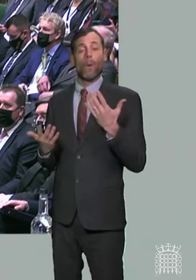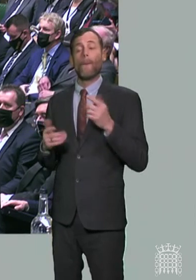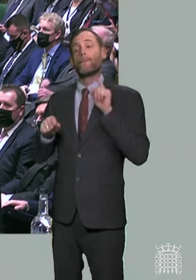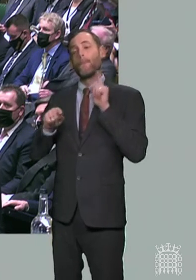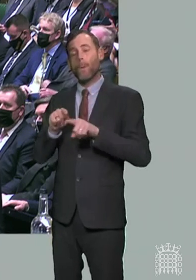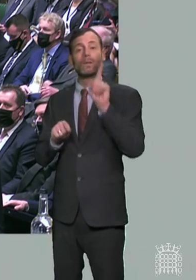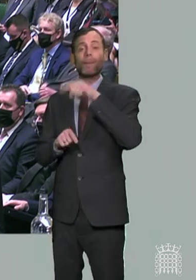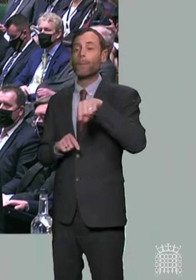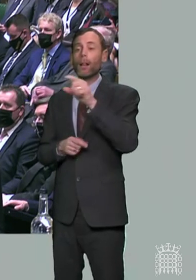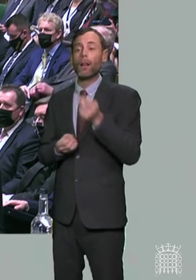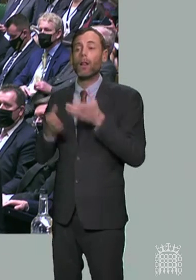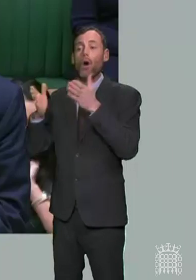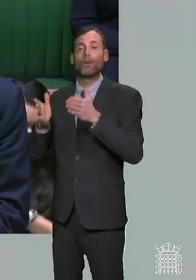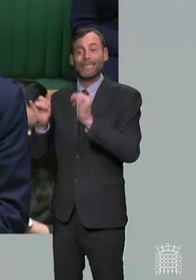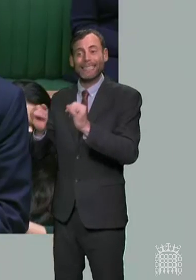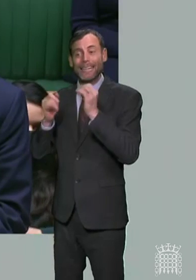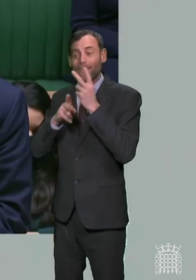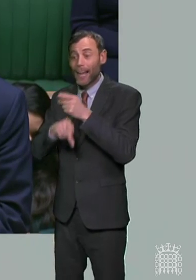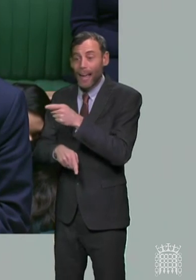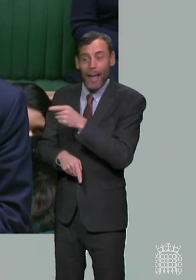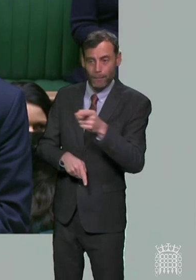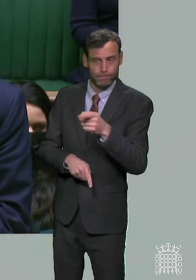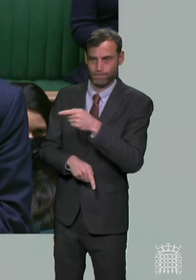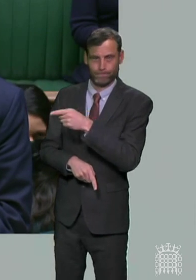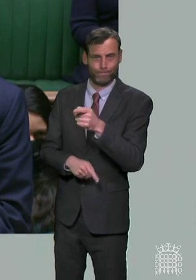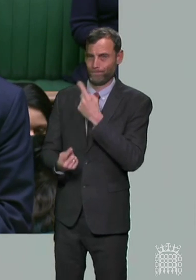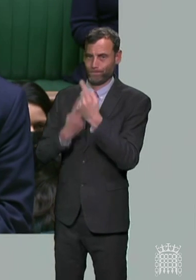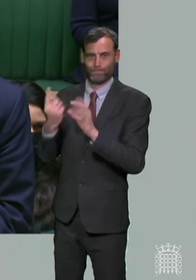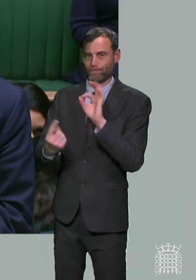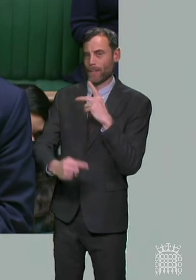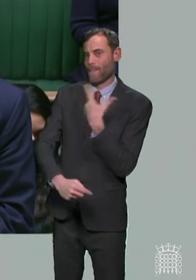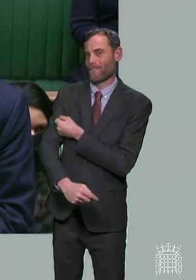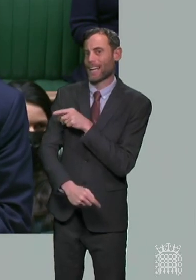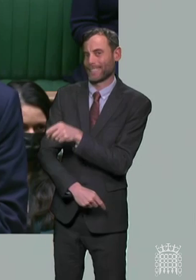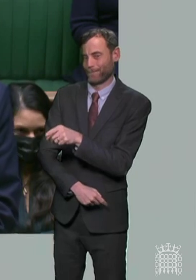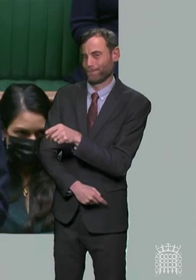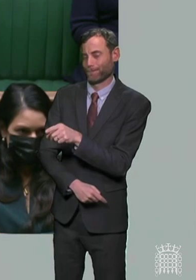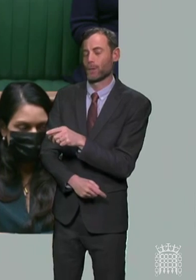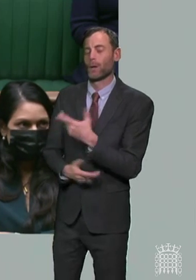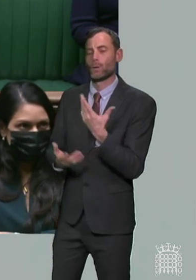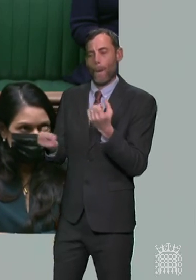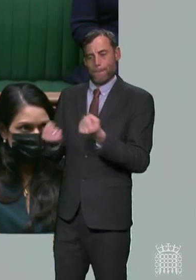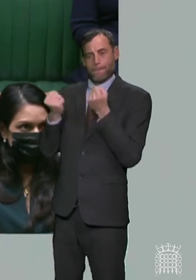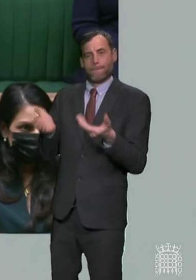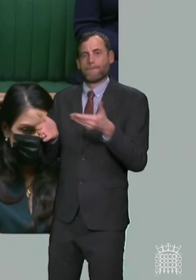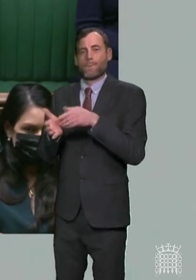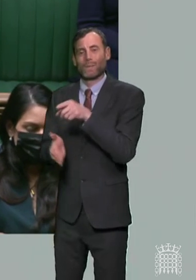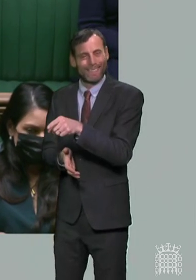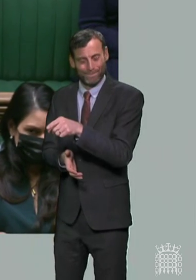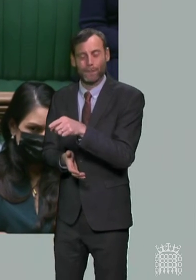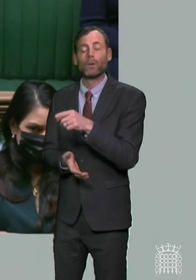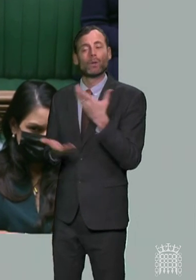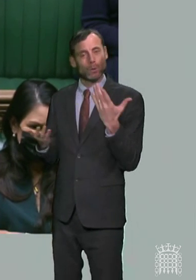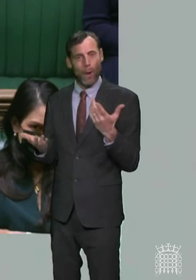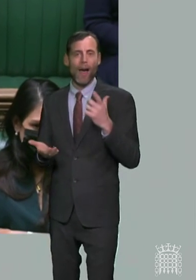So I urge Members across the House to do everything possible to encourage any remaining constituents who have not done so to get boosted now.